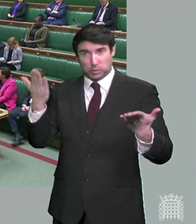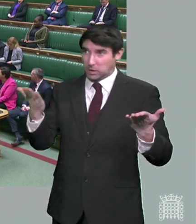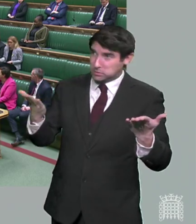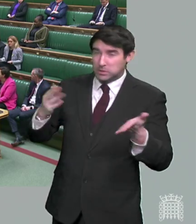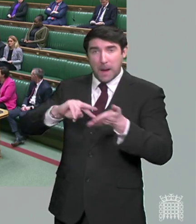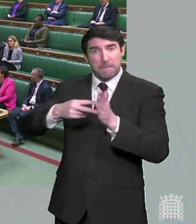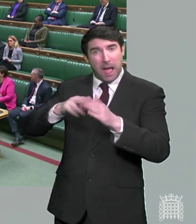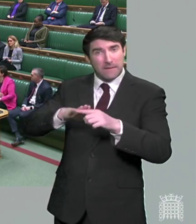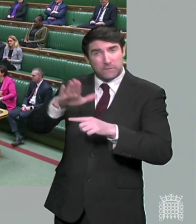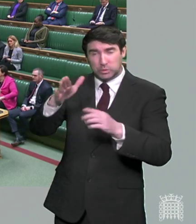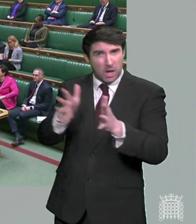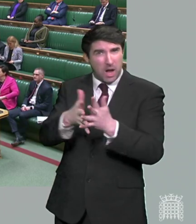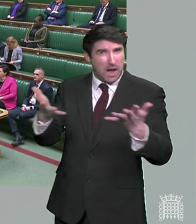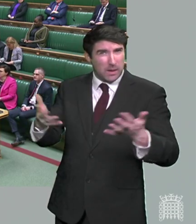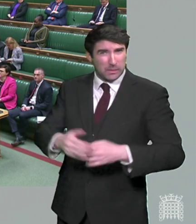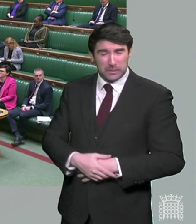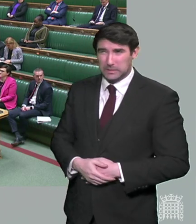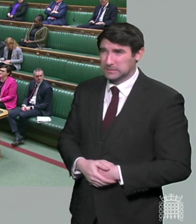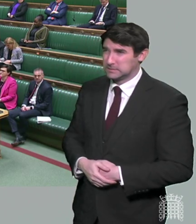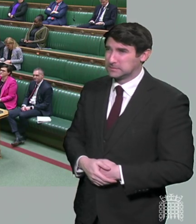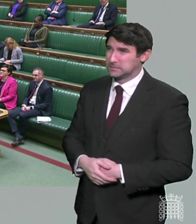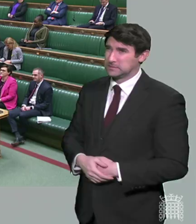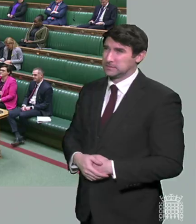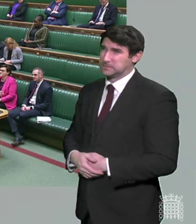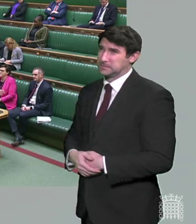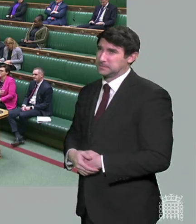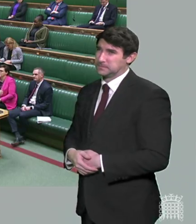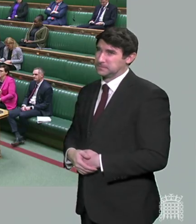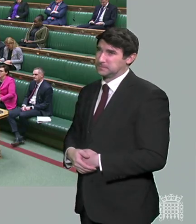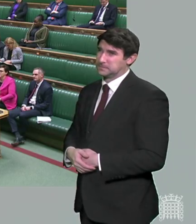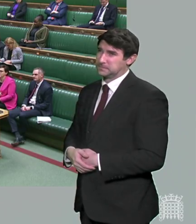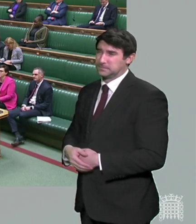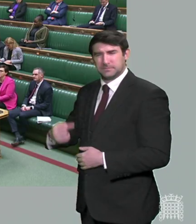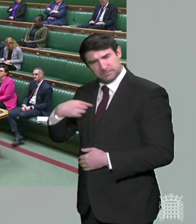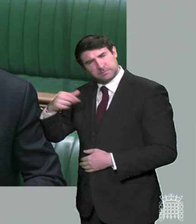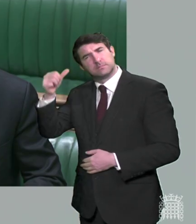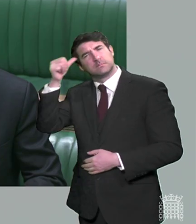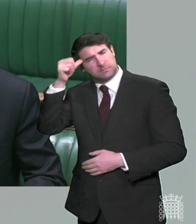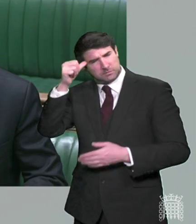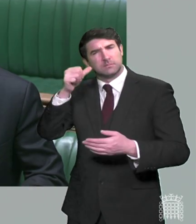The Government are well aware of the need for people to have regulatory certainty to make plans for the future.